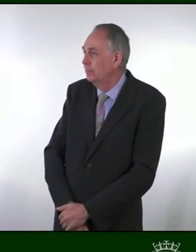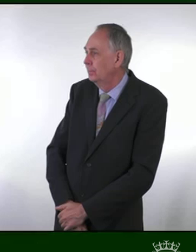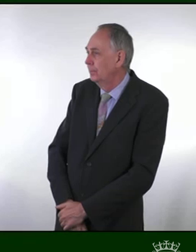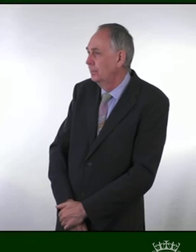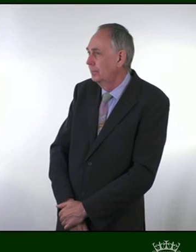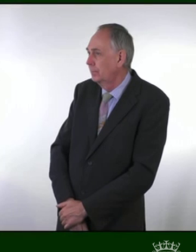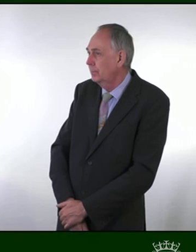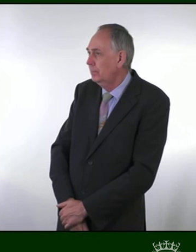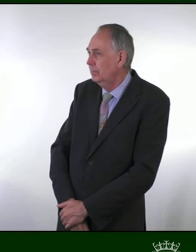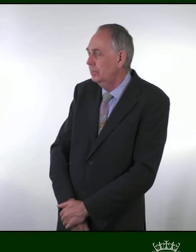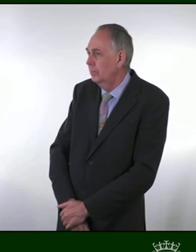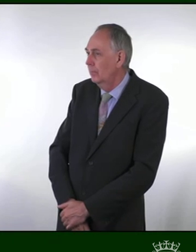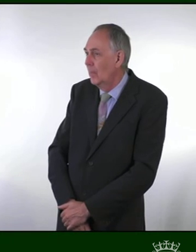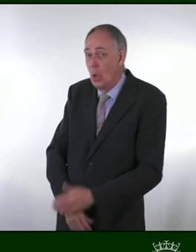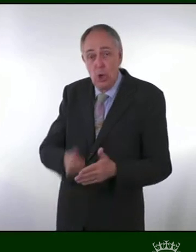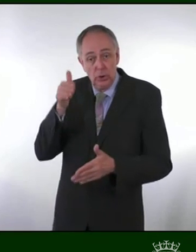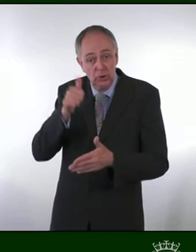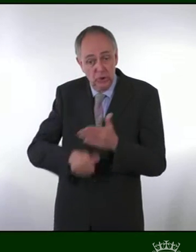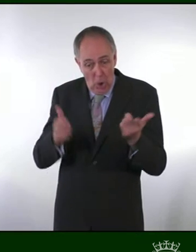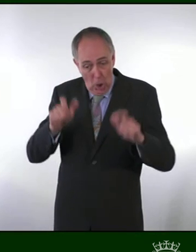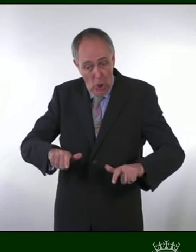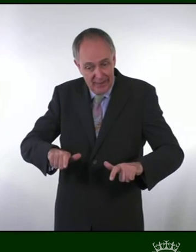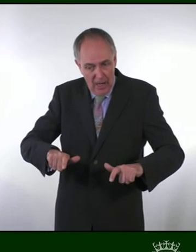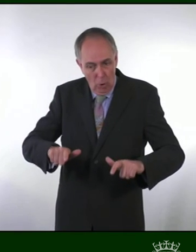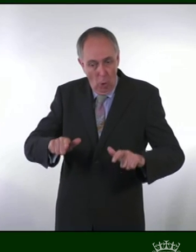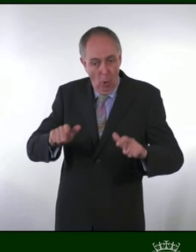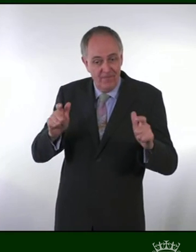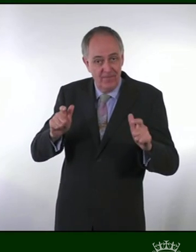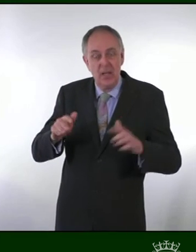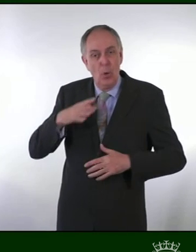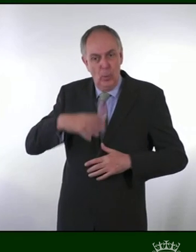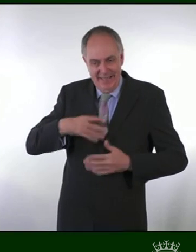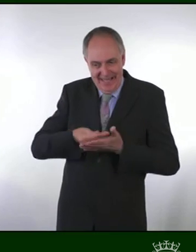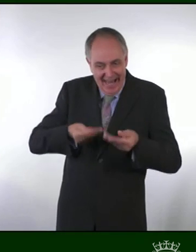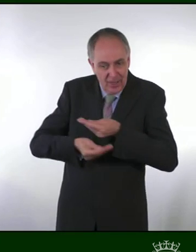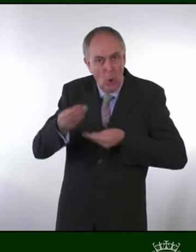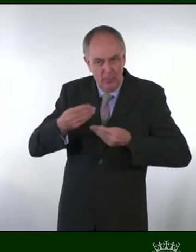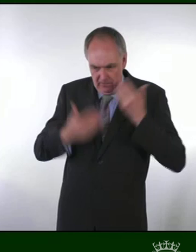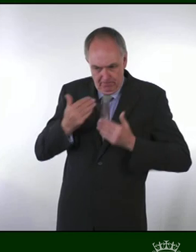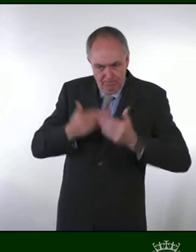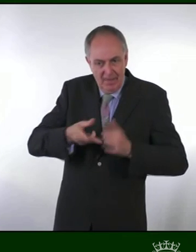As we come out of lockdown, it is vital that we get our economy firing on all cylinders.